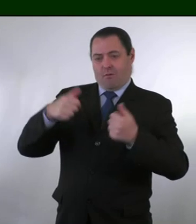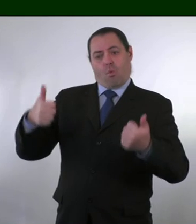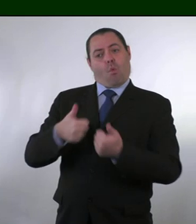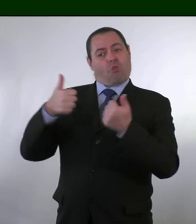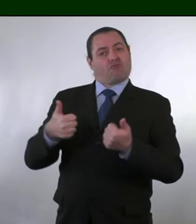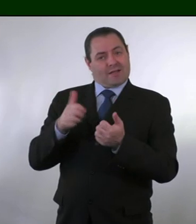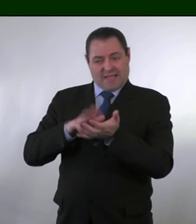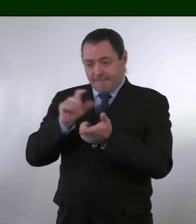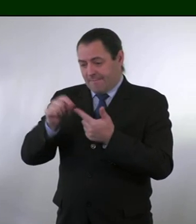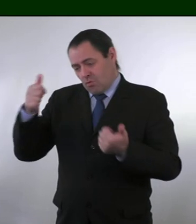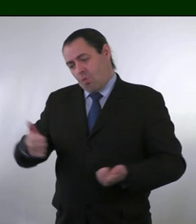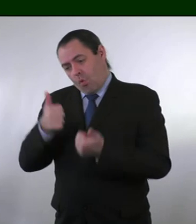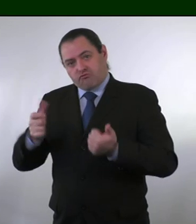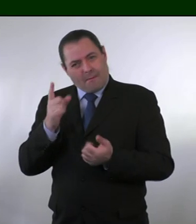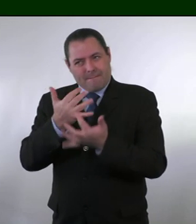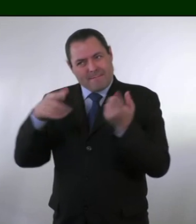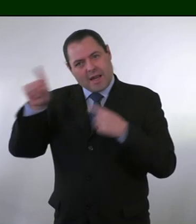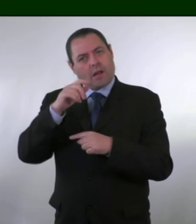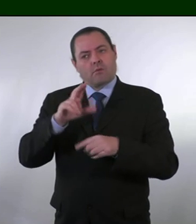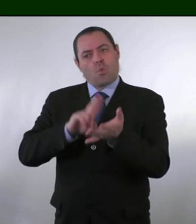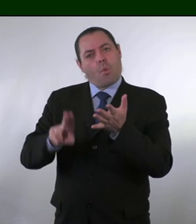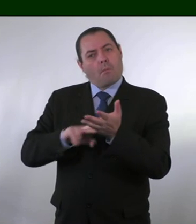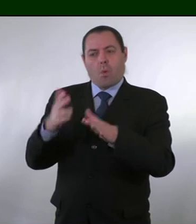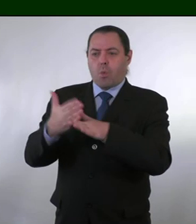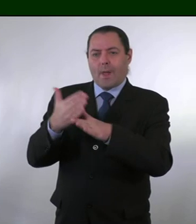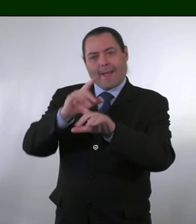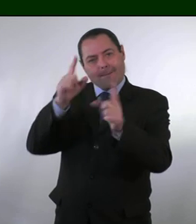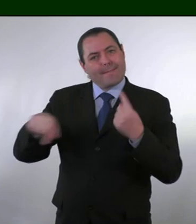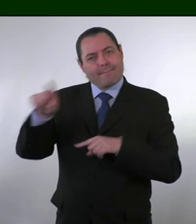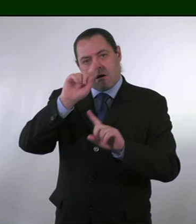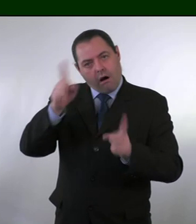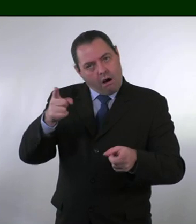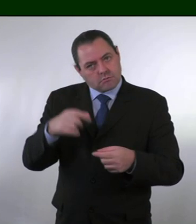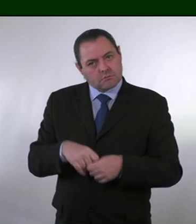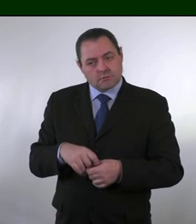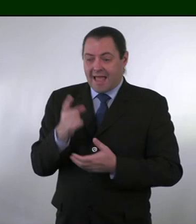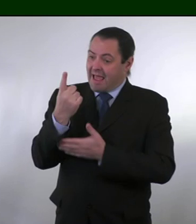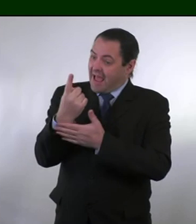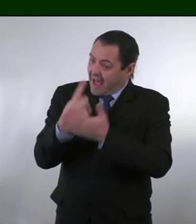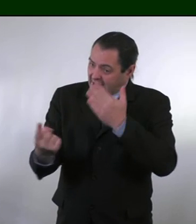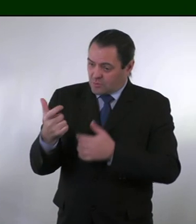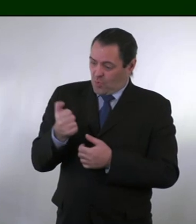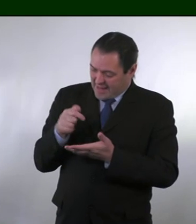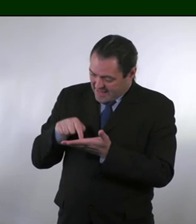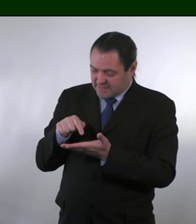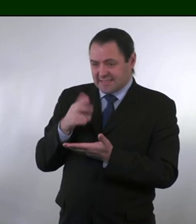It is estimated that only about 11% of people self-isolate when they are asked to do so—11%.